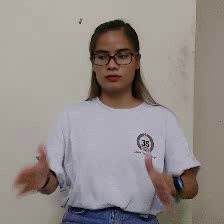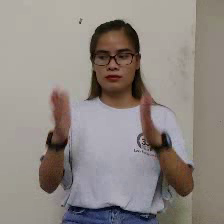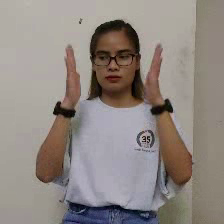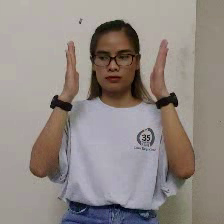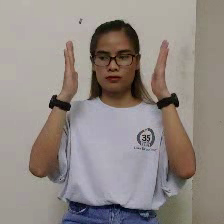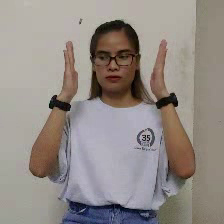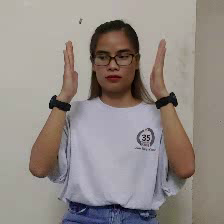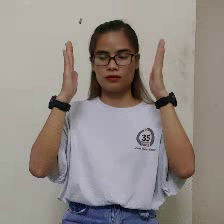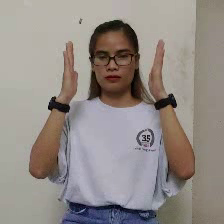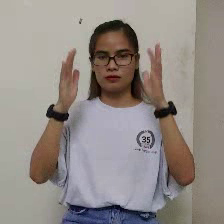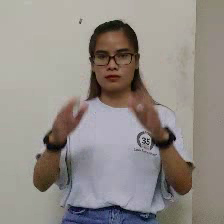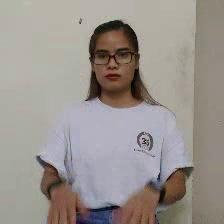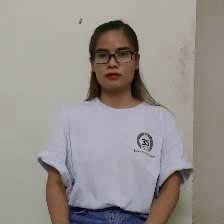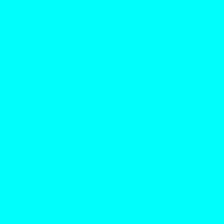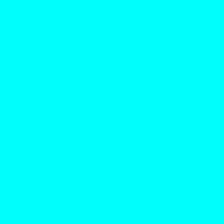Chạy